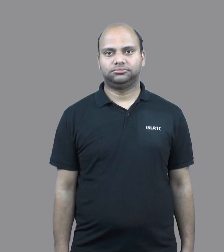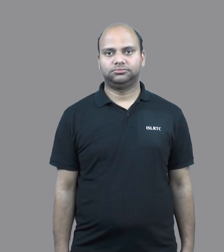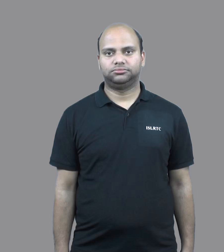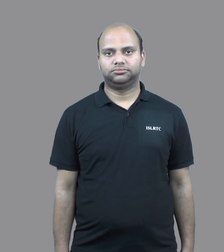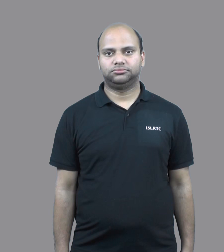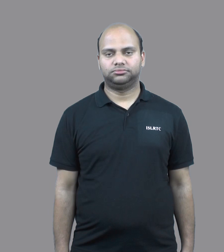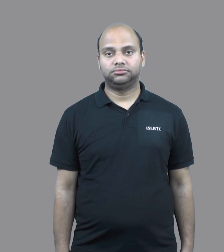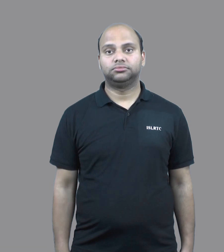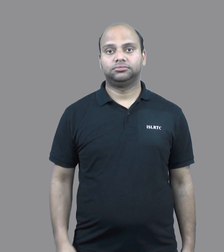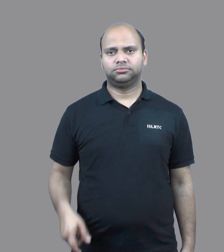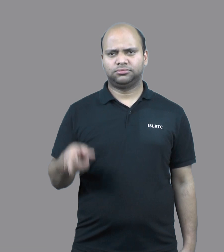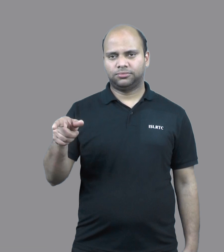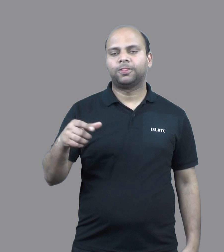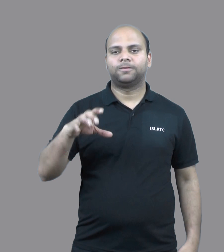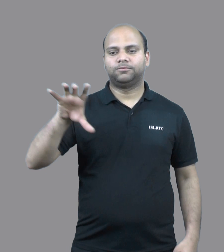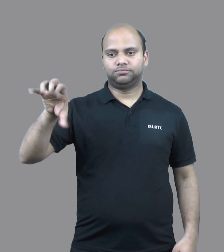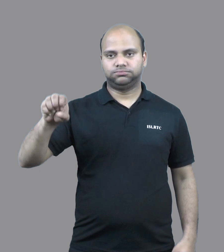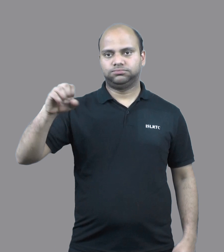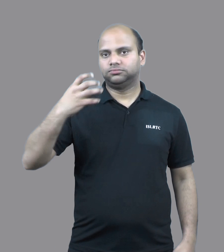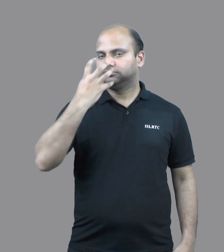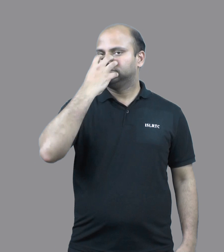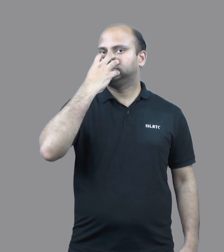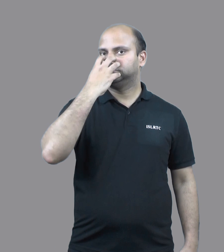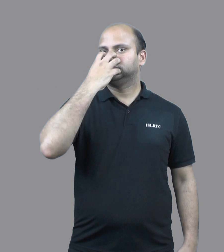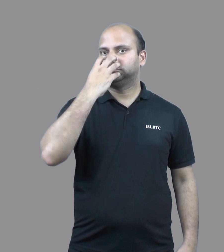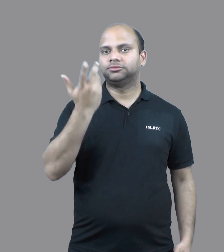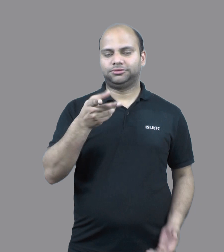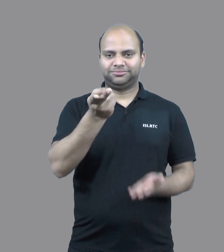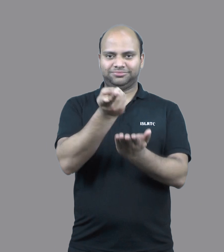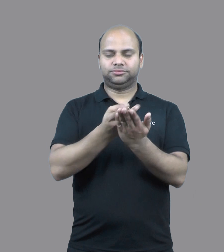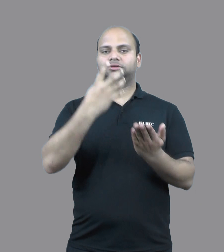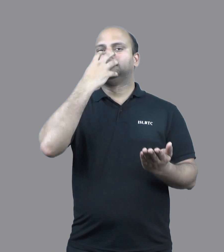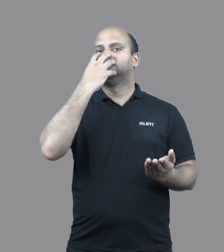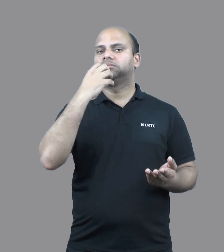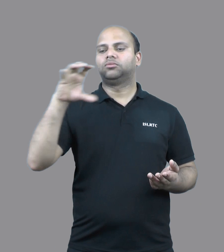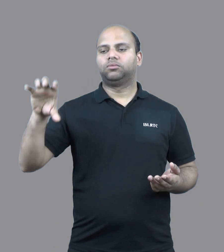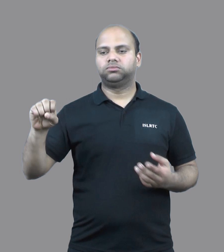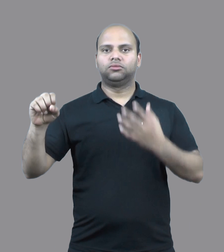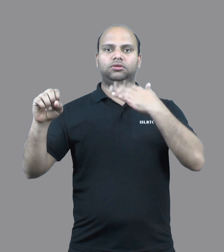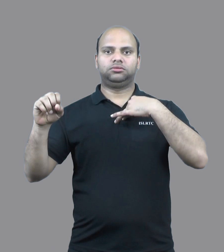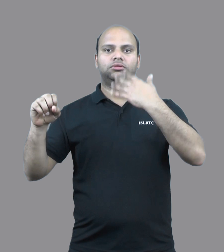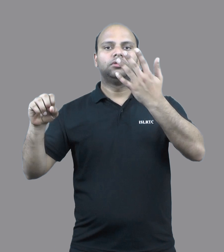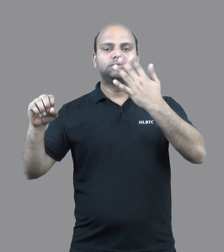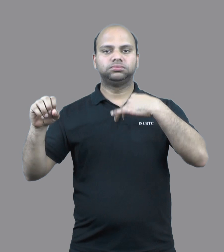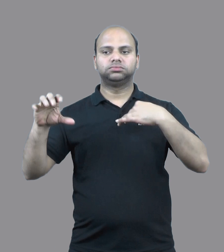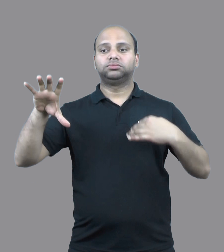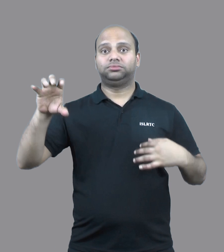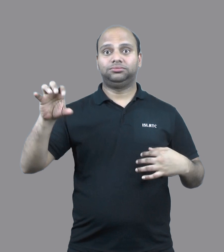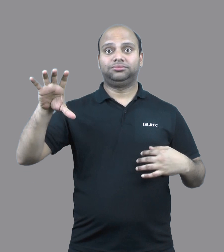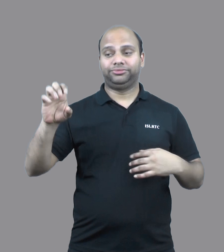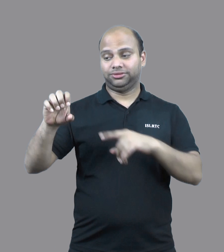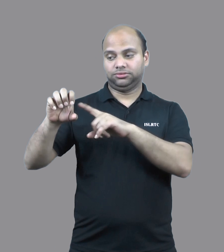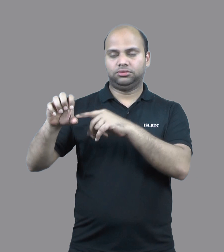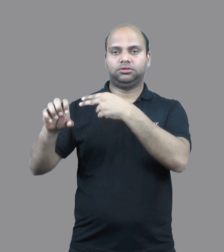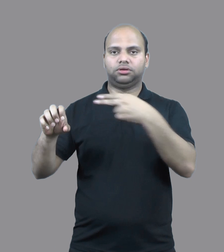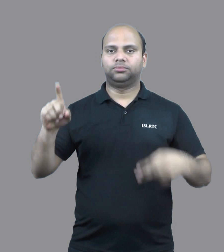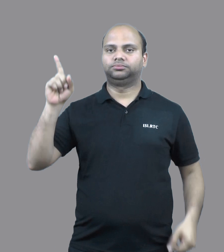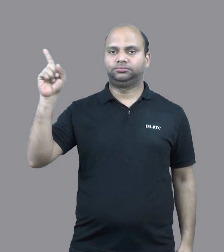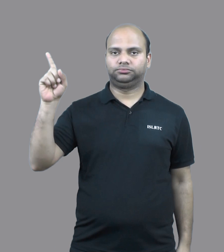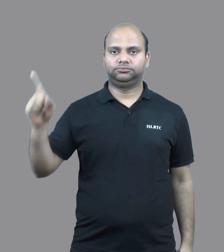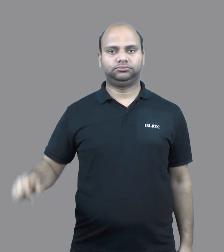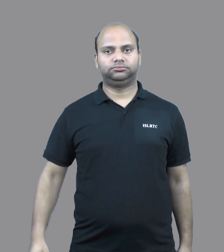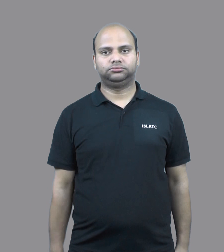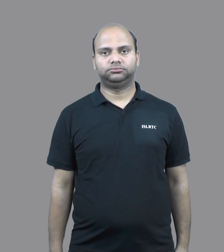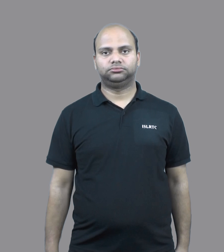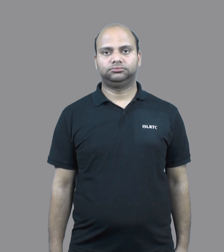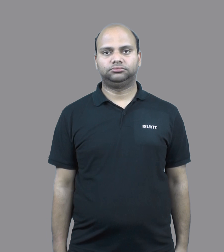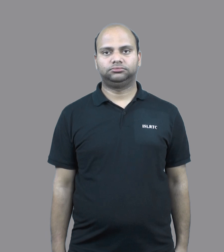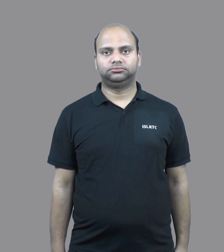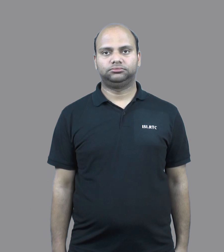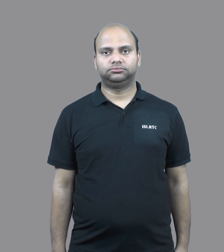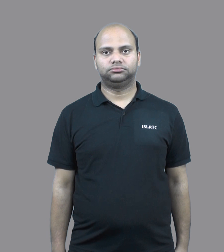Bag Mask Device